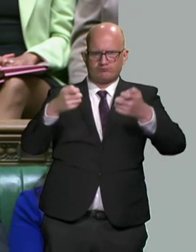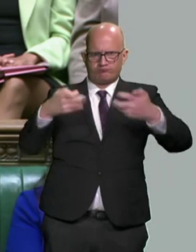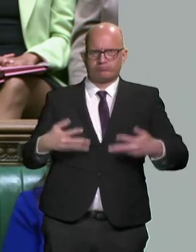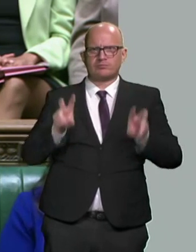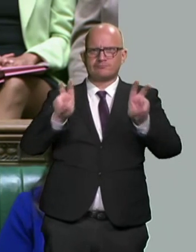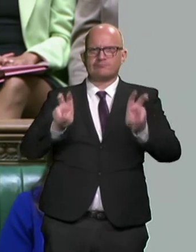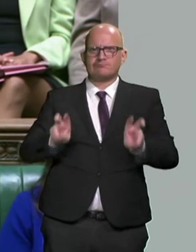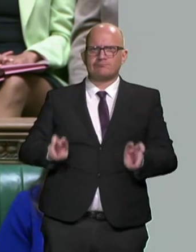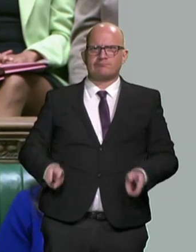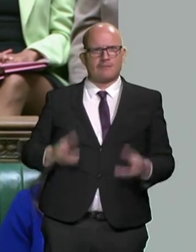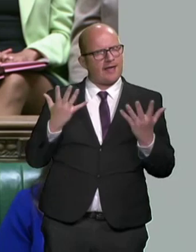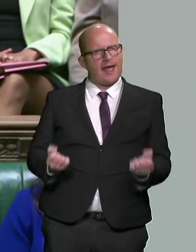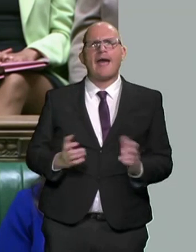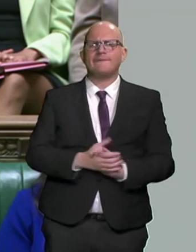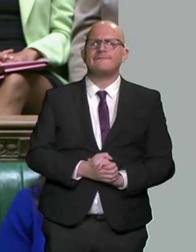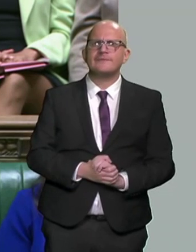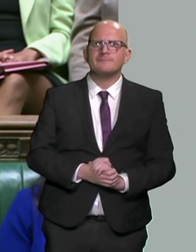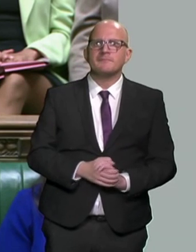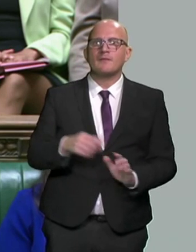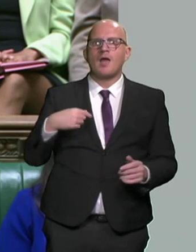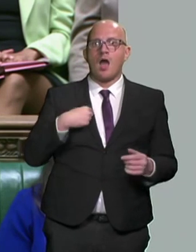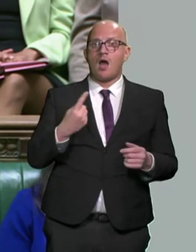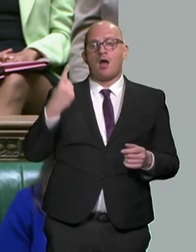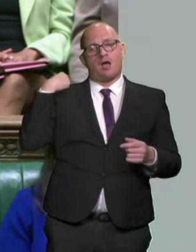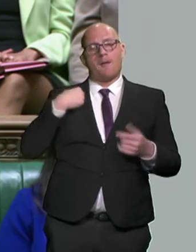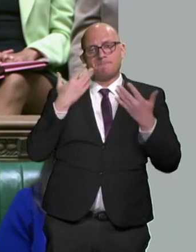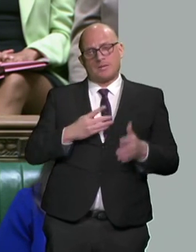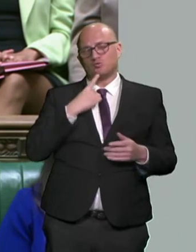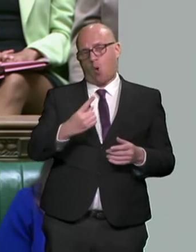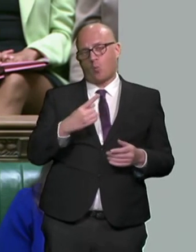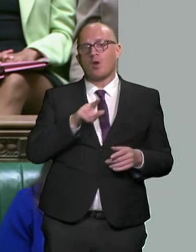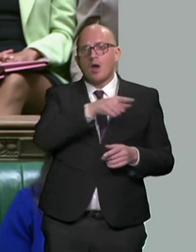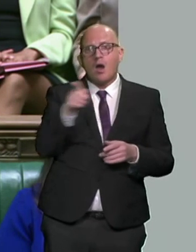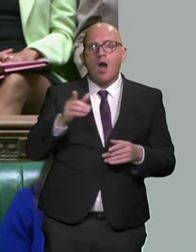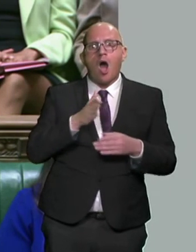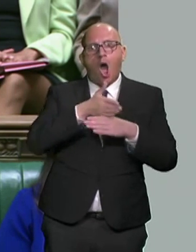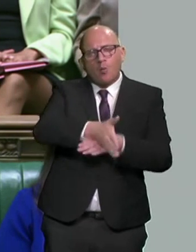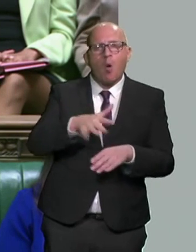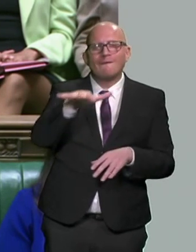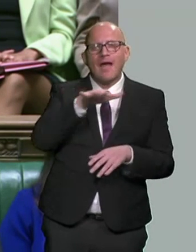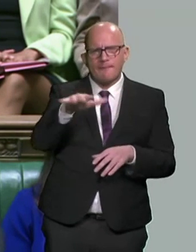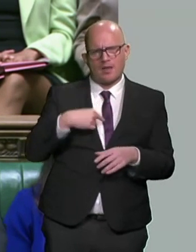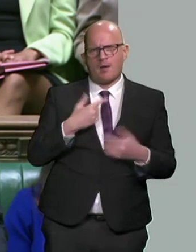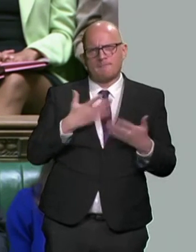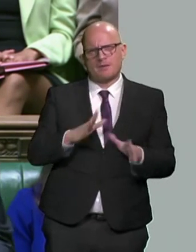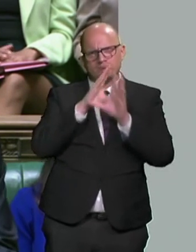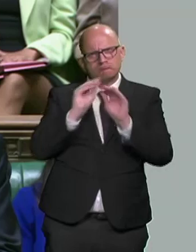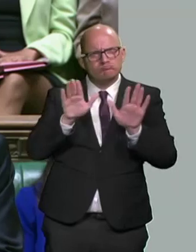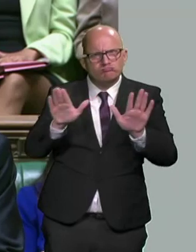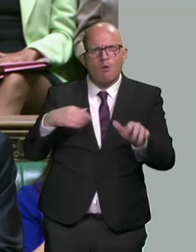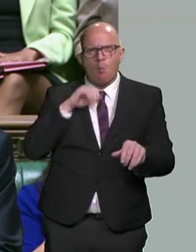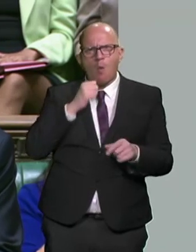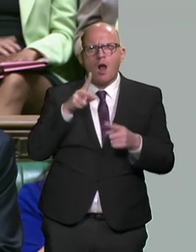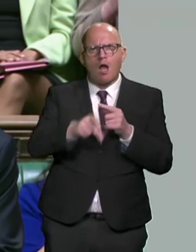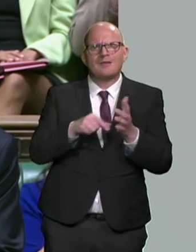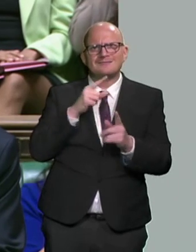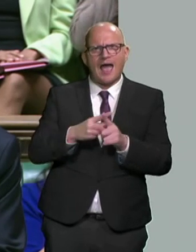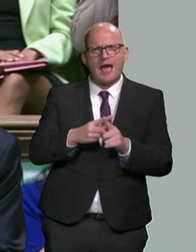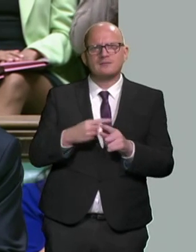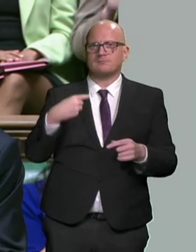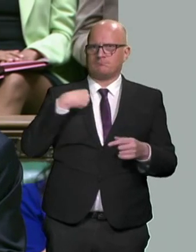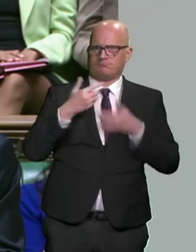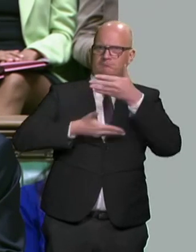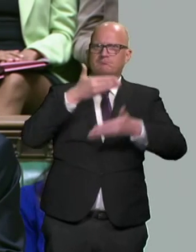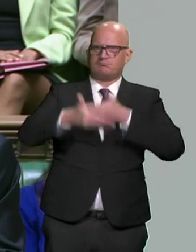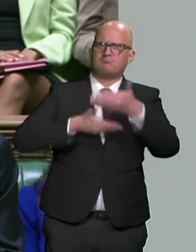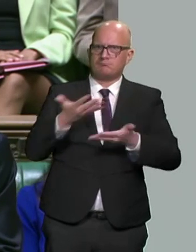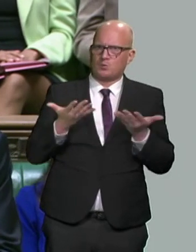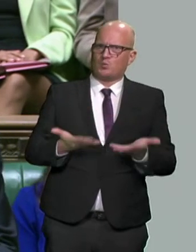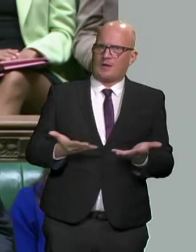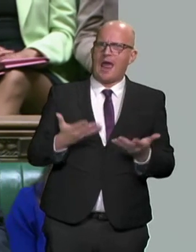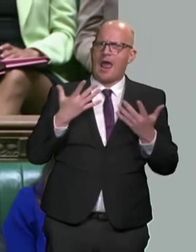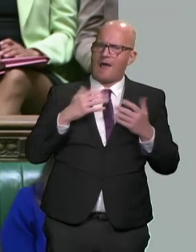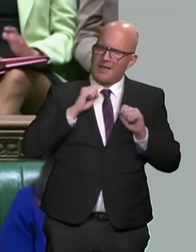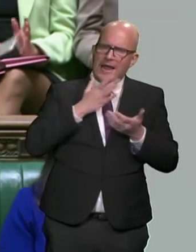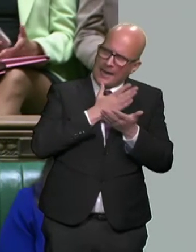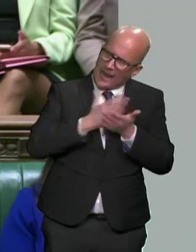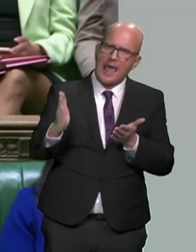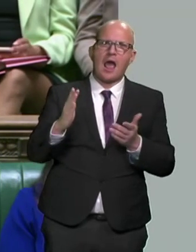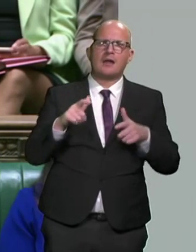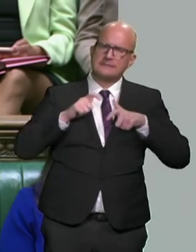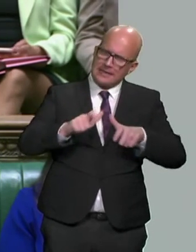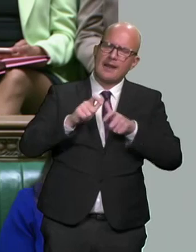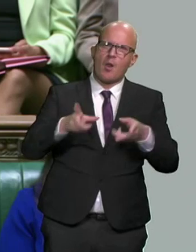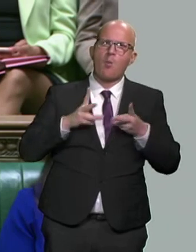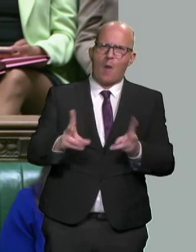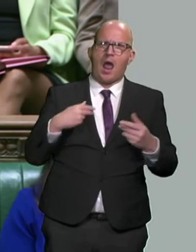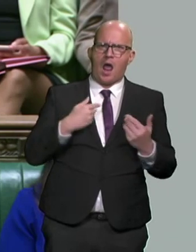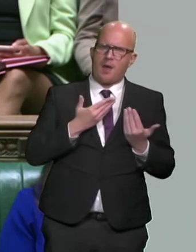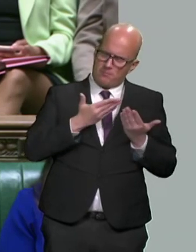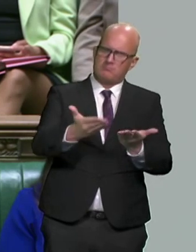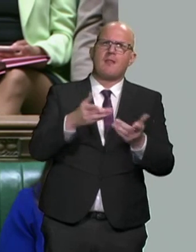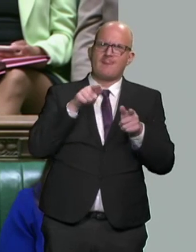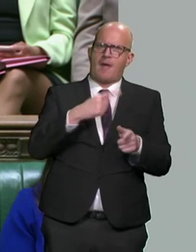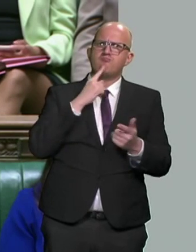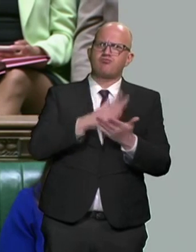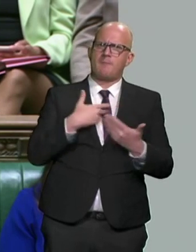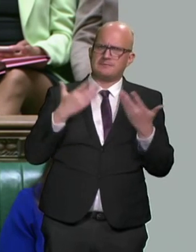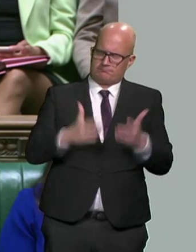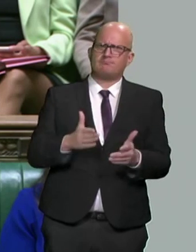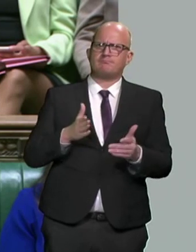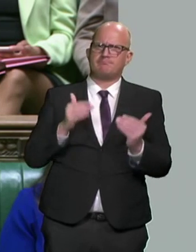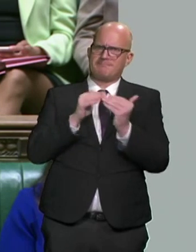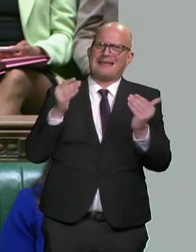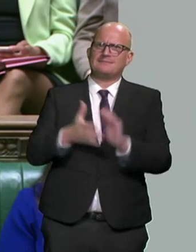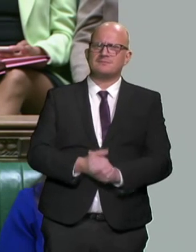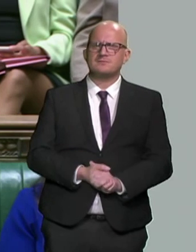Last year, I told the House that I would cut taxes for hard-working families, but I would do so in a responsible and sustainable way, and today I am delivering on that promise.